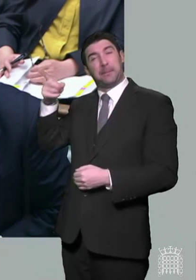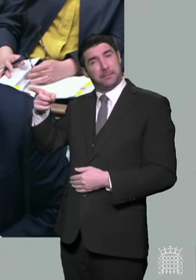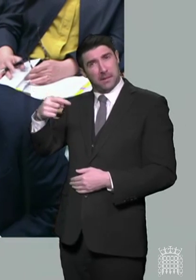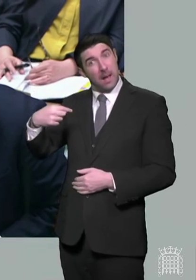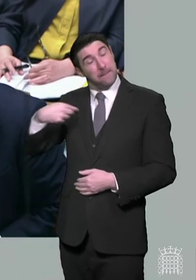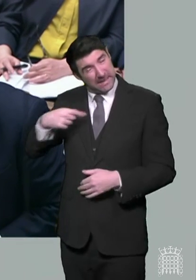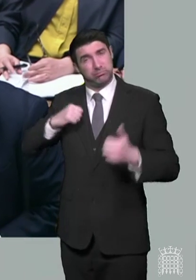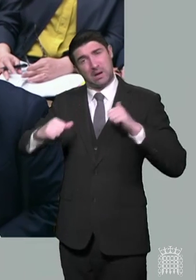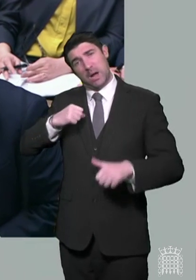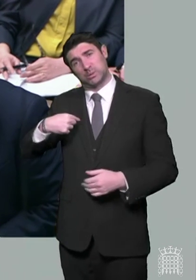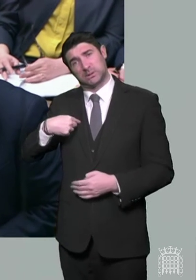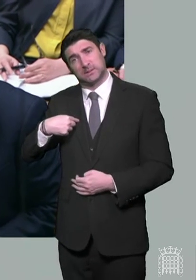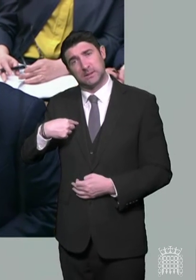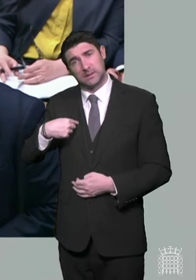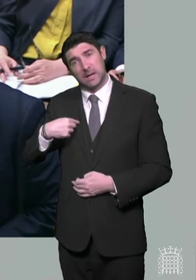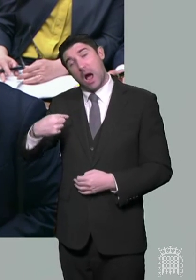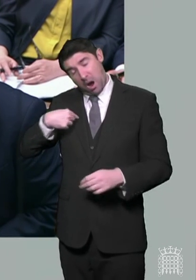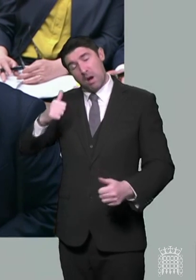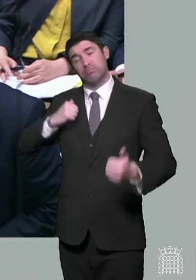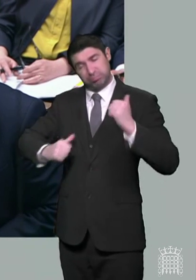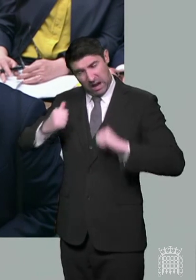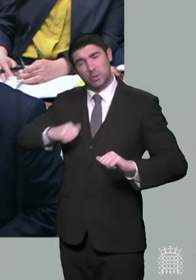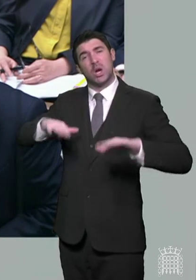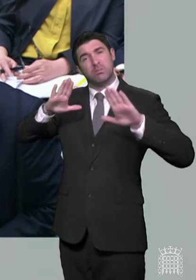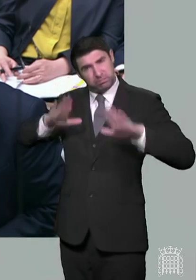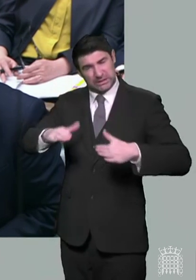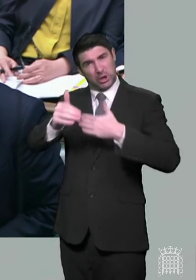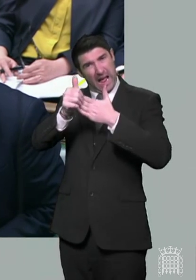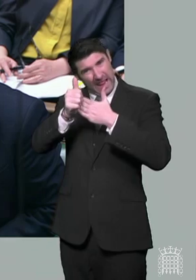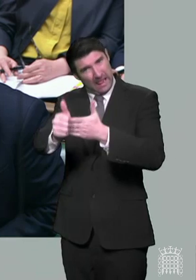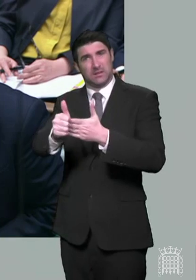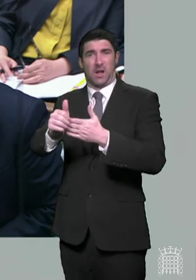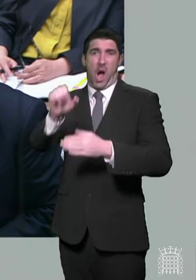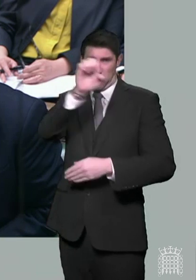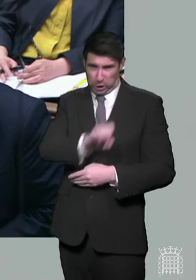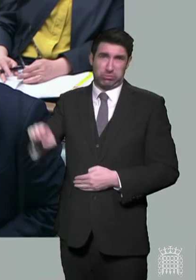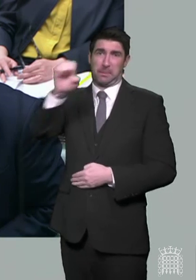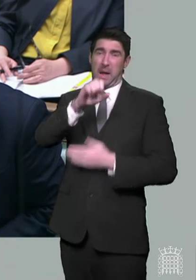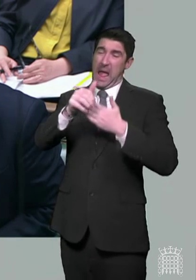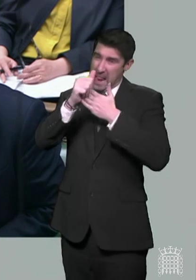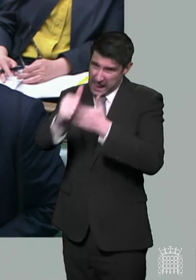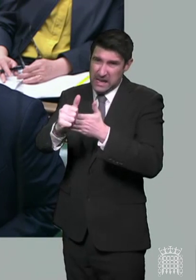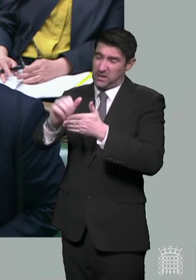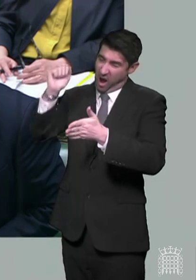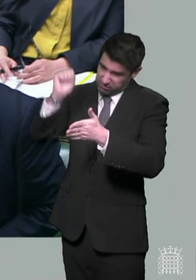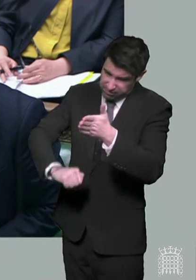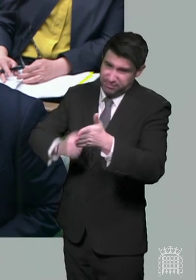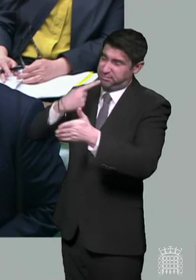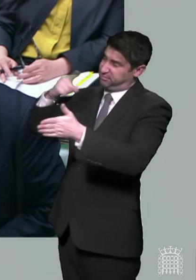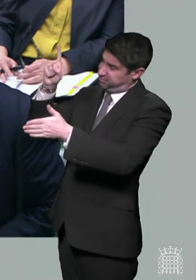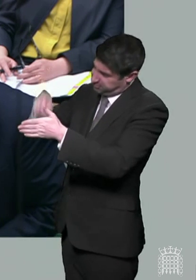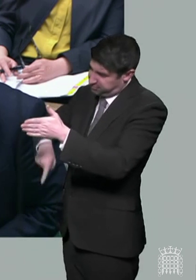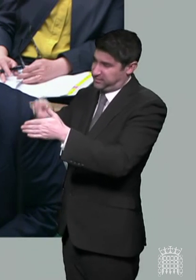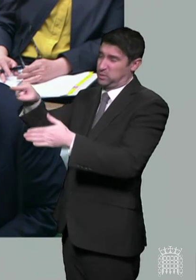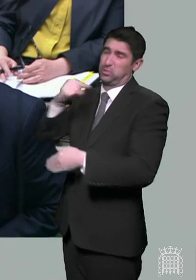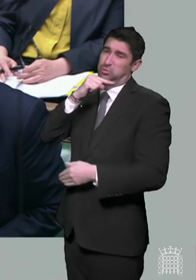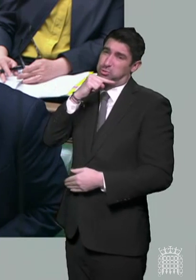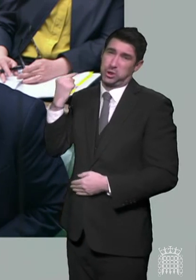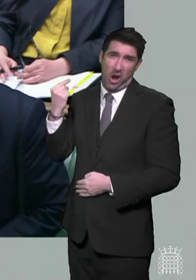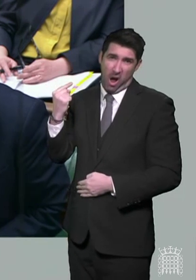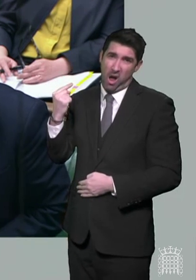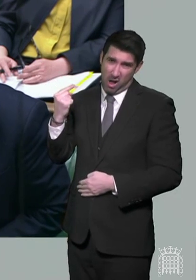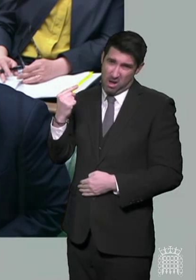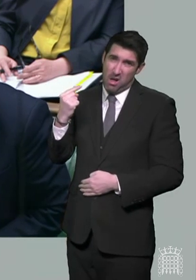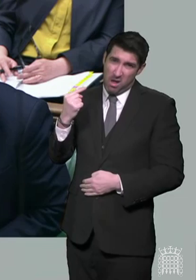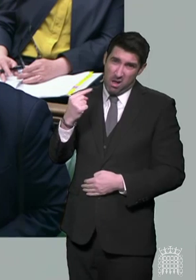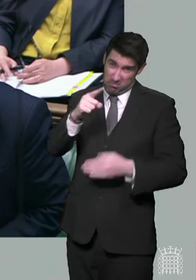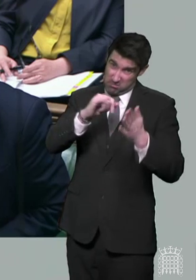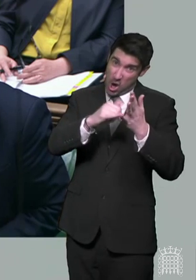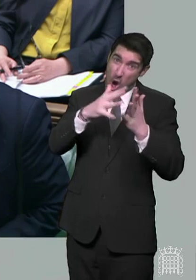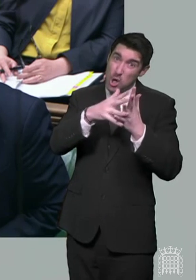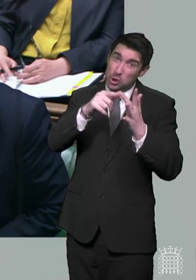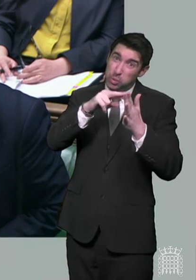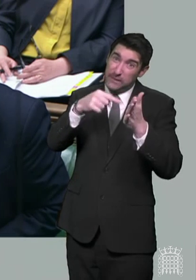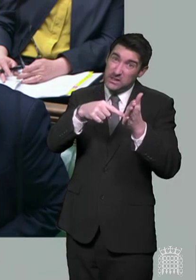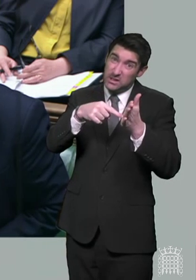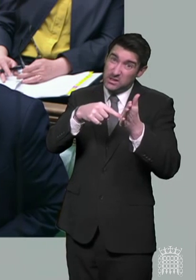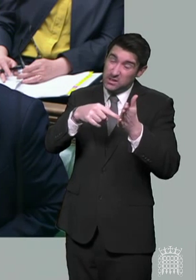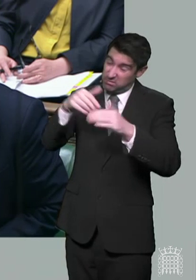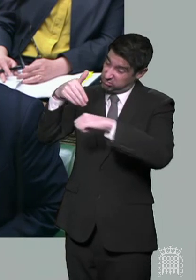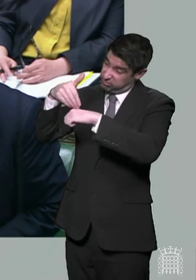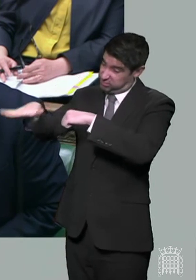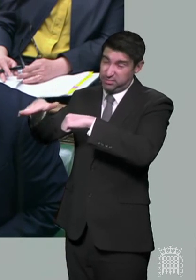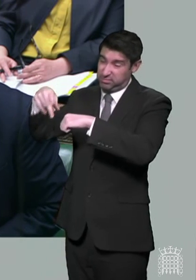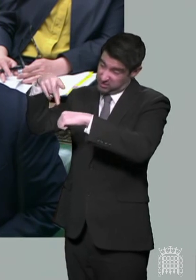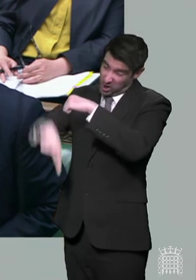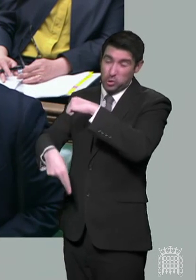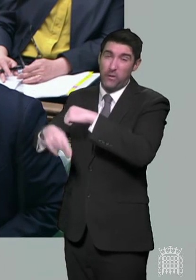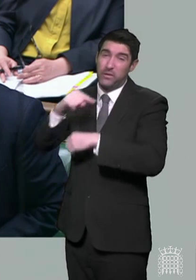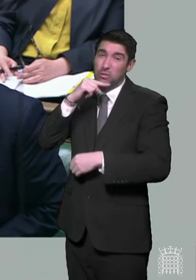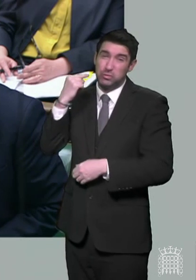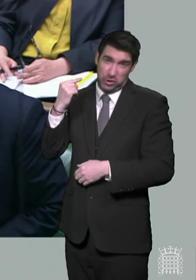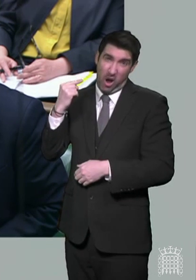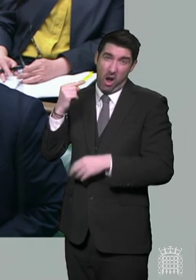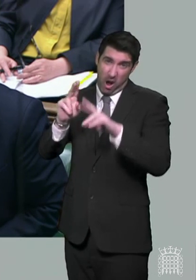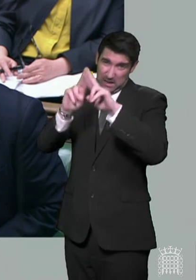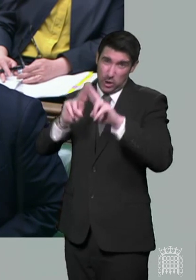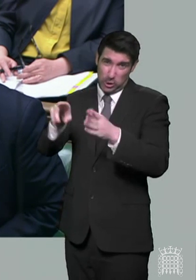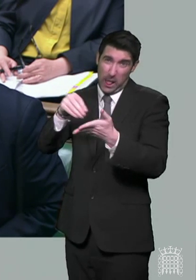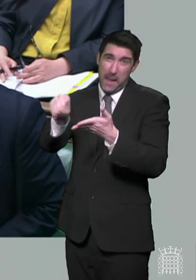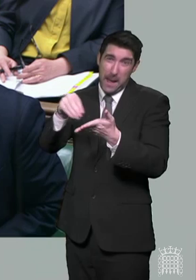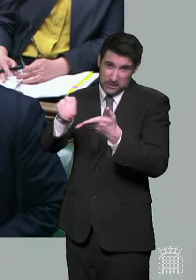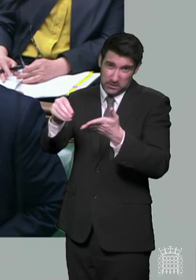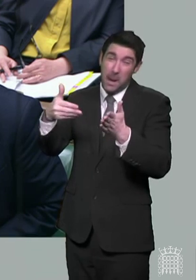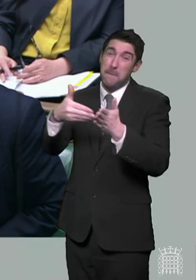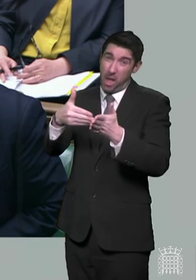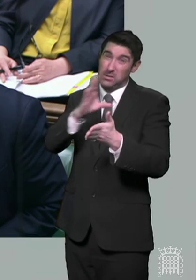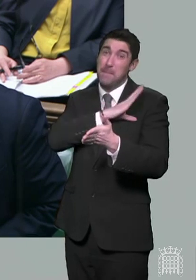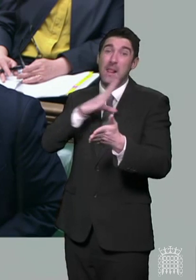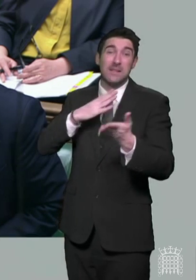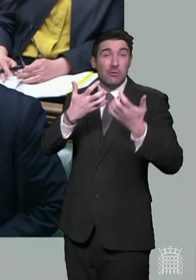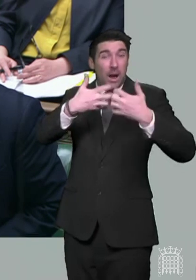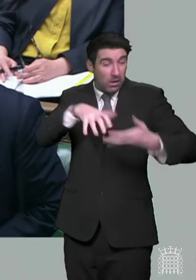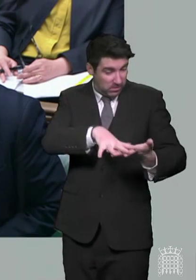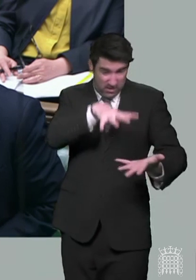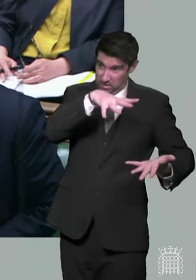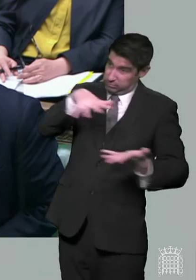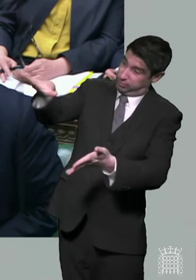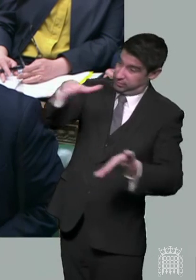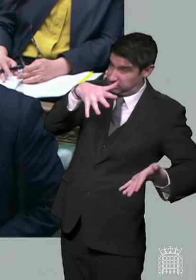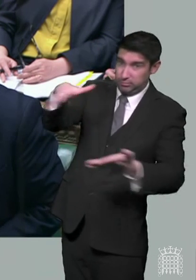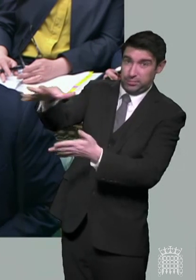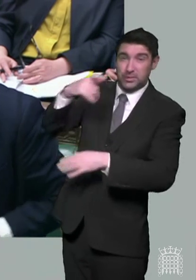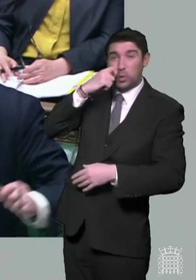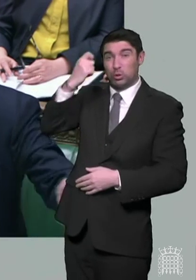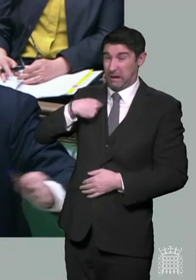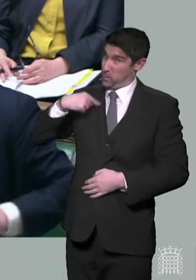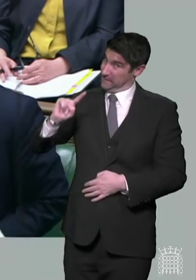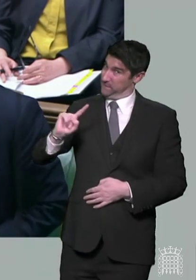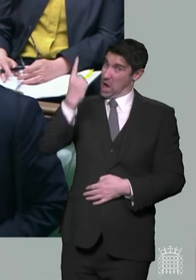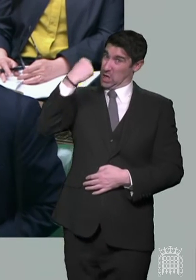I am proud that not only have we given a lead on sanctions, where we insisted on the toughest measures, including for SWIFT, which had a dramatic effect, but we took the lead of all European countries in offering military assistance to Ukraine, and we will continue to do so.